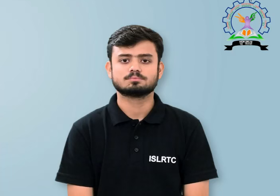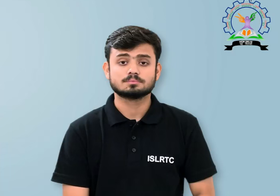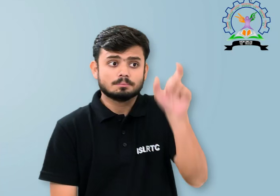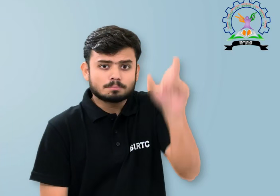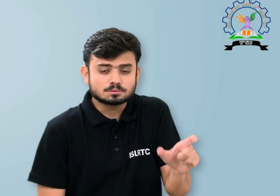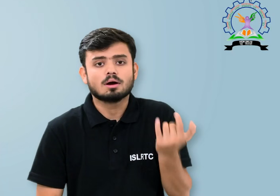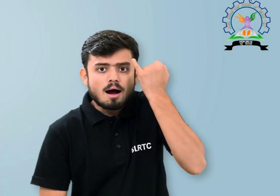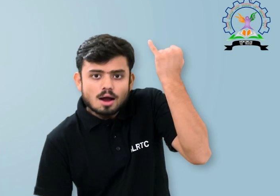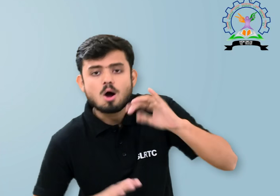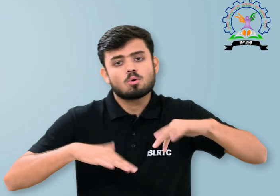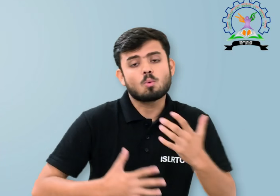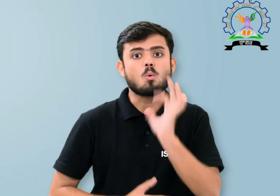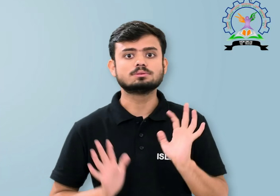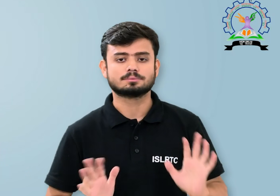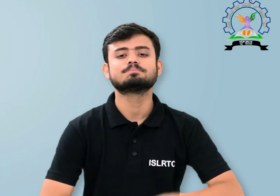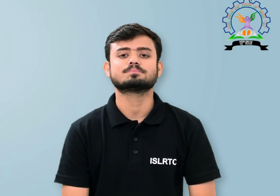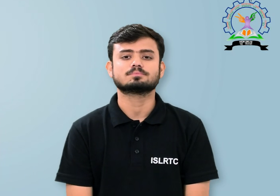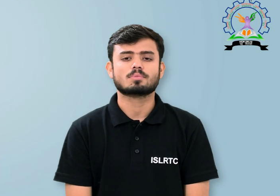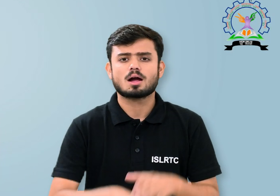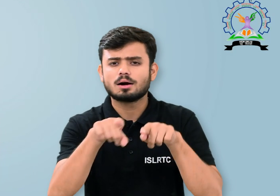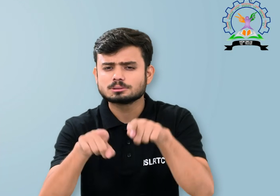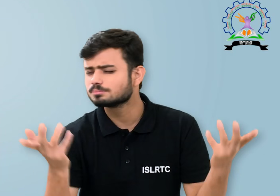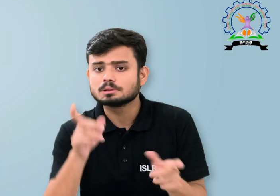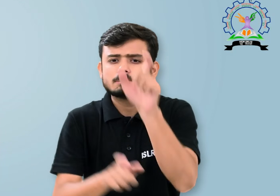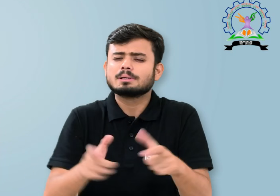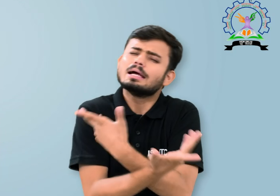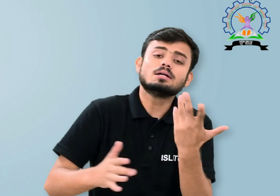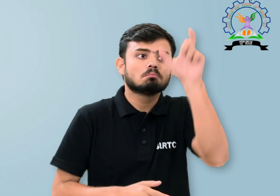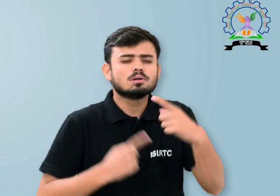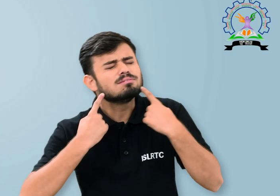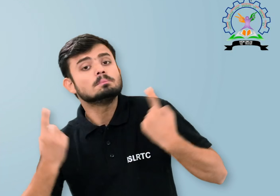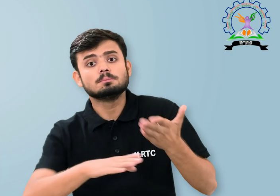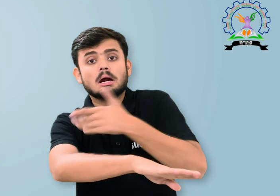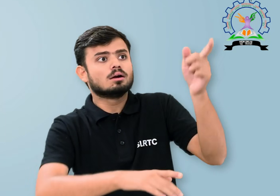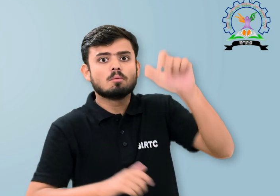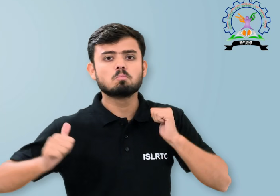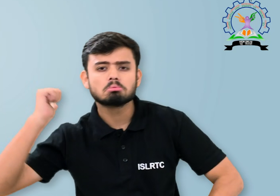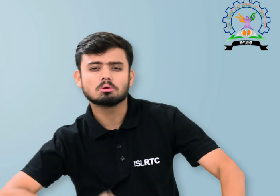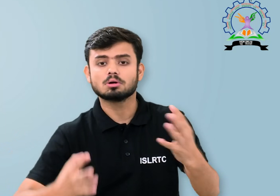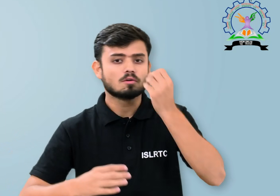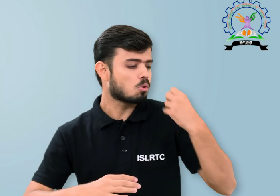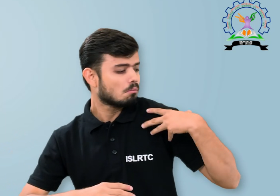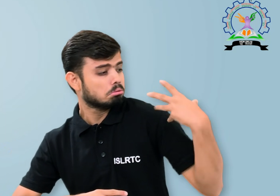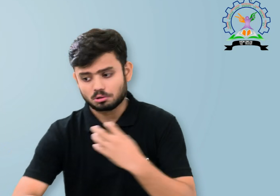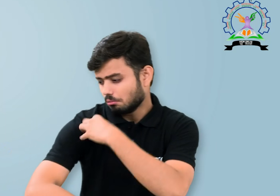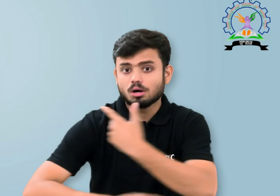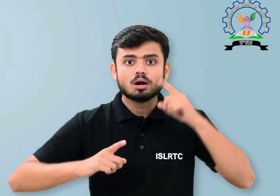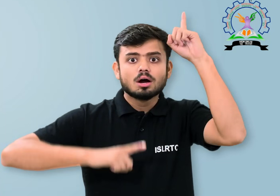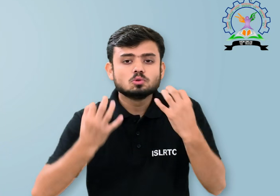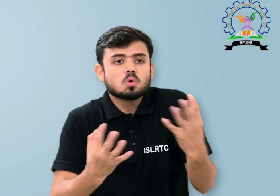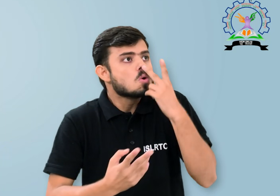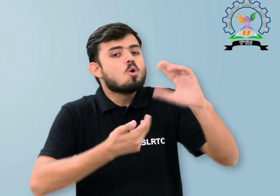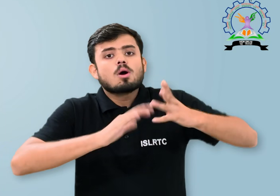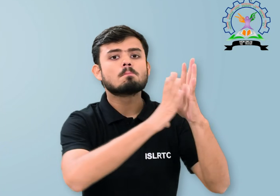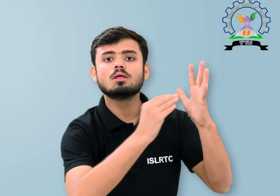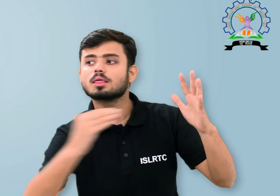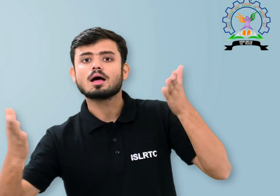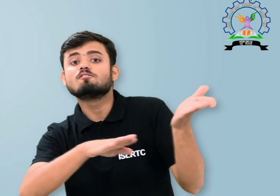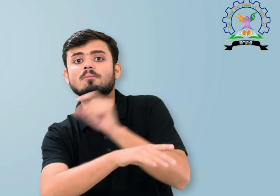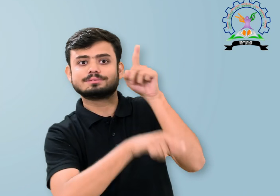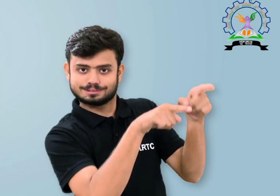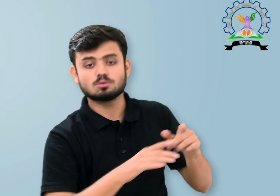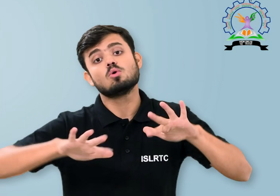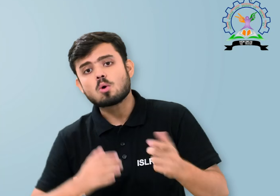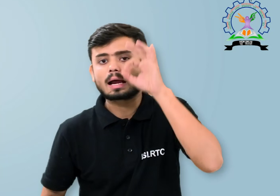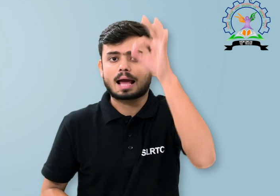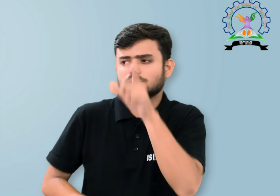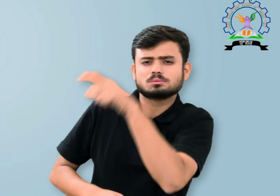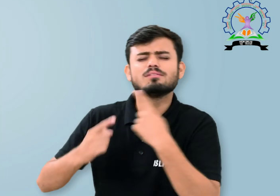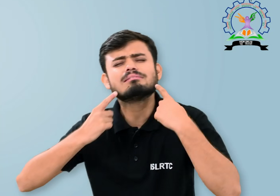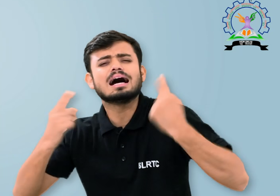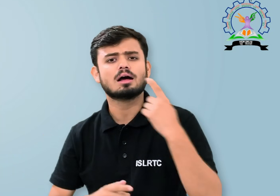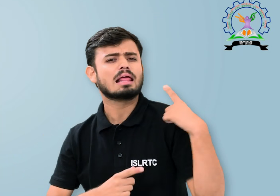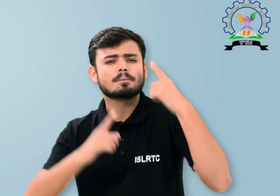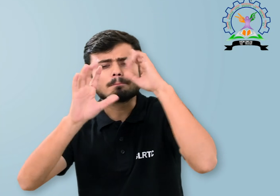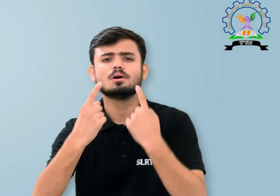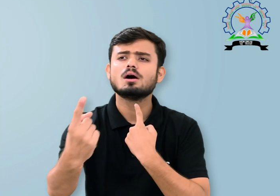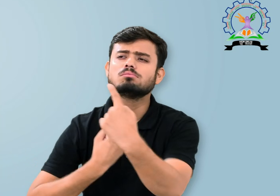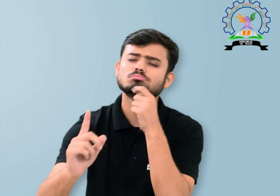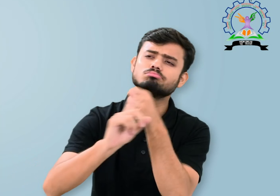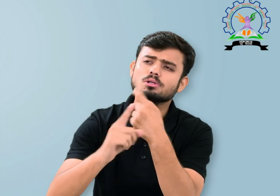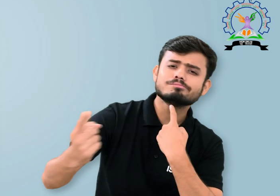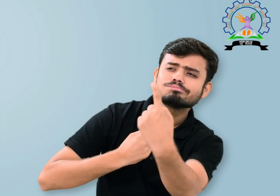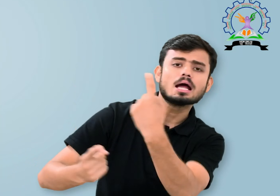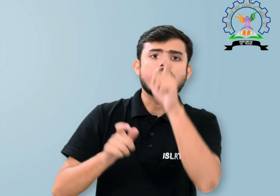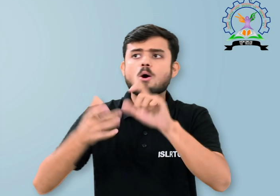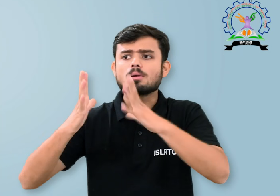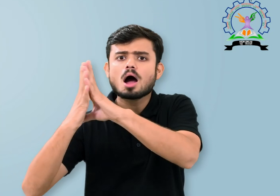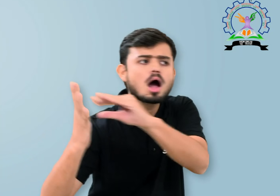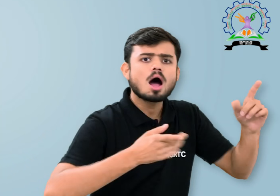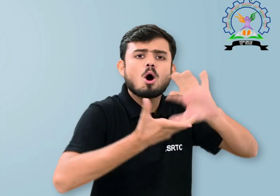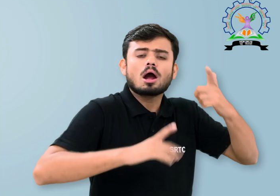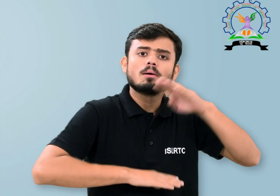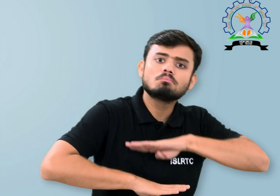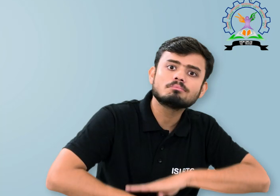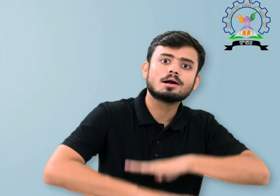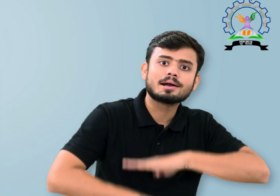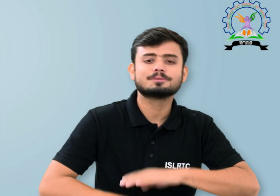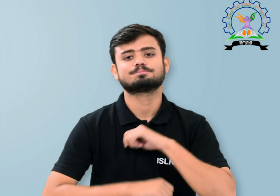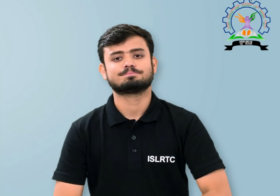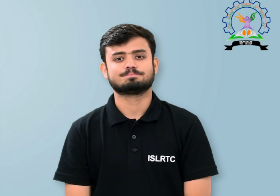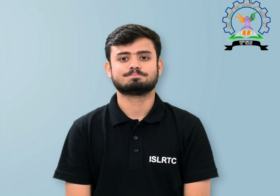Archetype a typical example of something, or the original model of something from which others are copied. For example : the ideology of democracy began in India and has been copied by varios nations to empower its people.